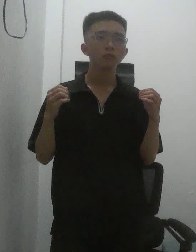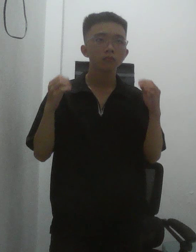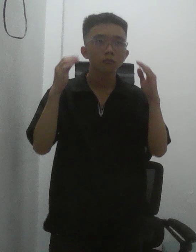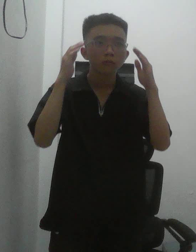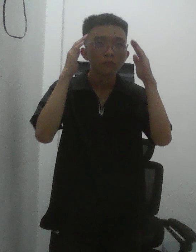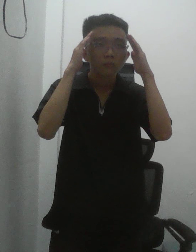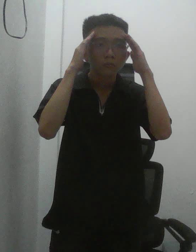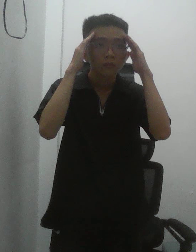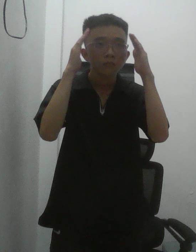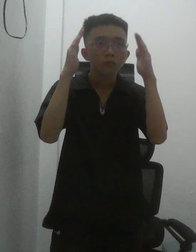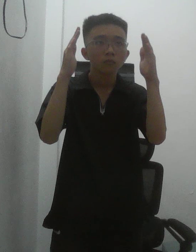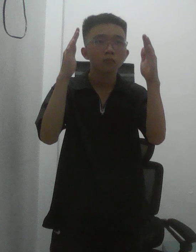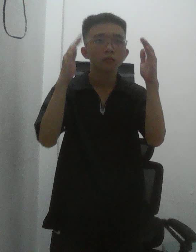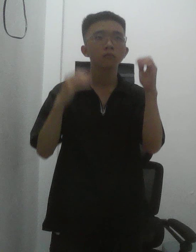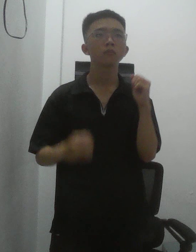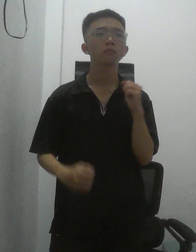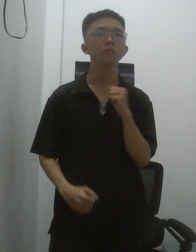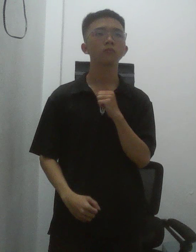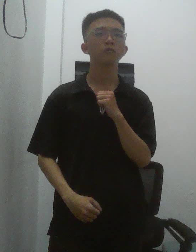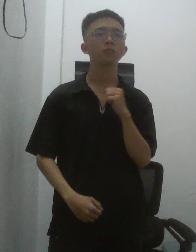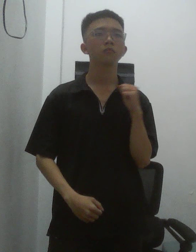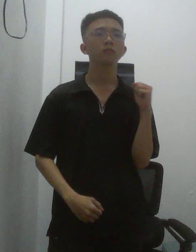khong quan tam